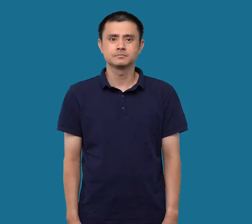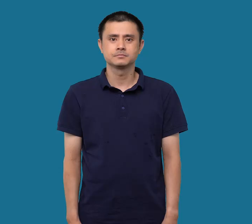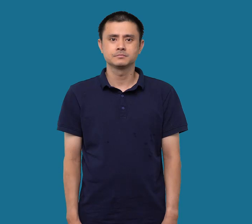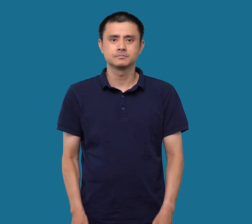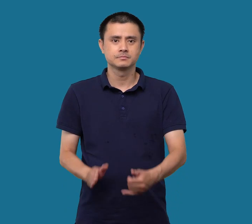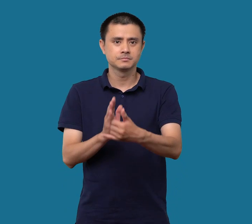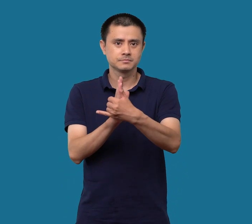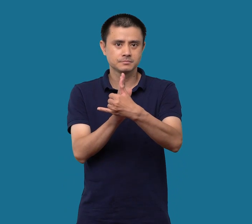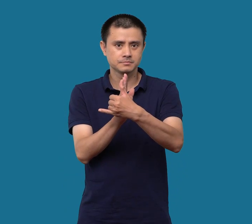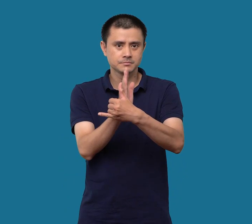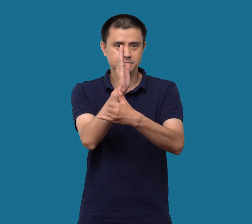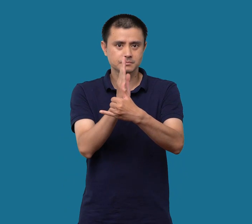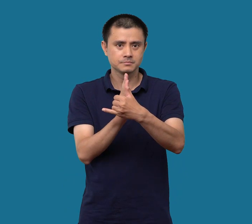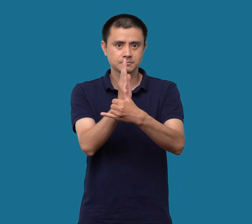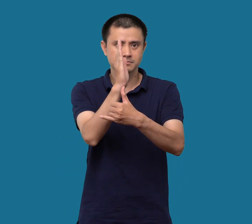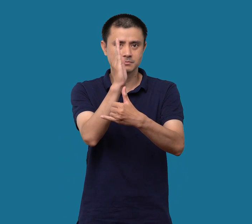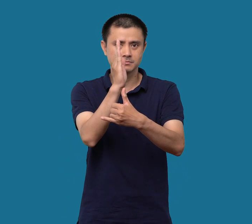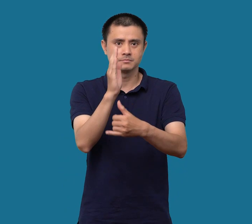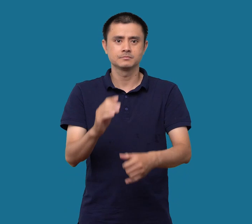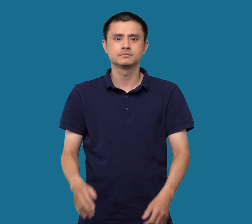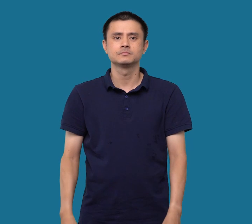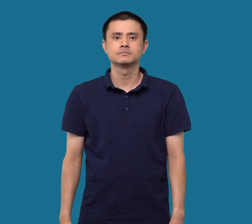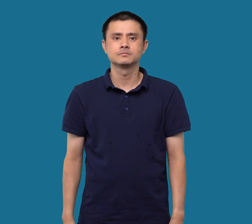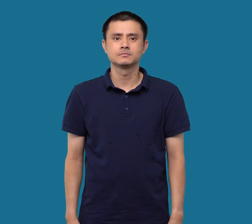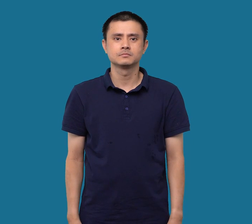hàng triệu